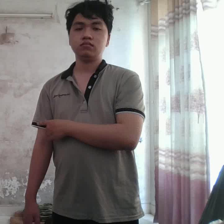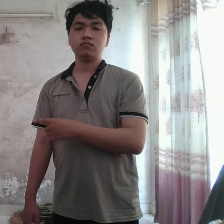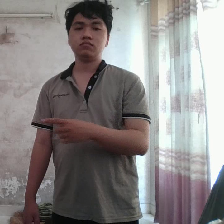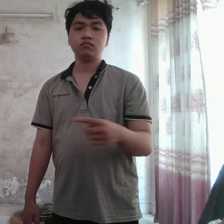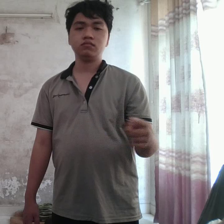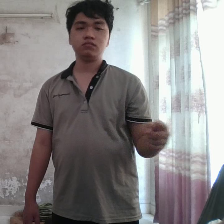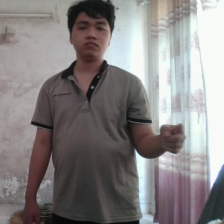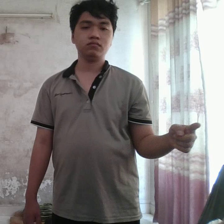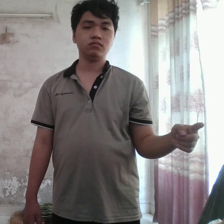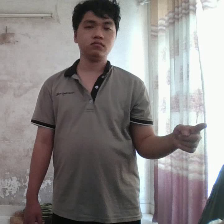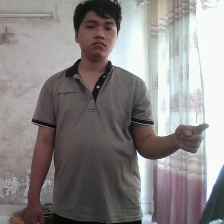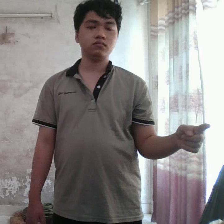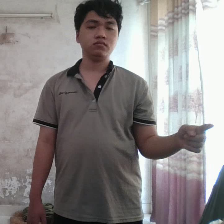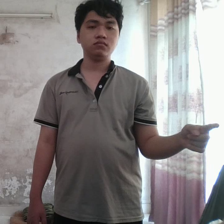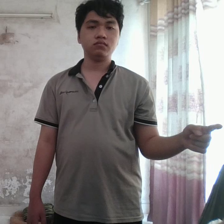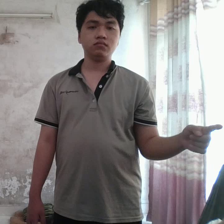cac ban